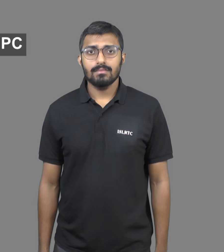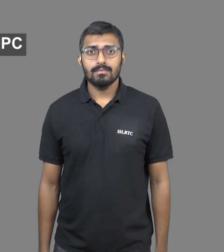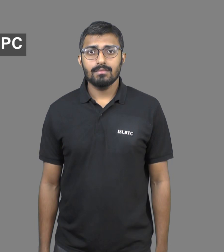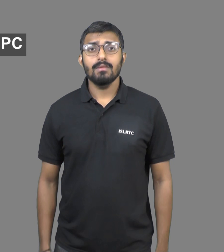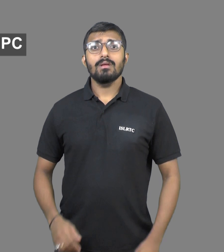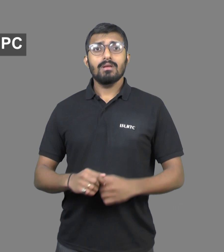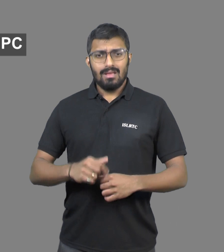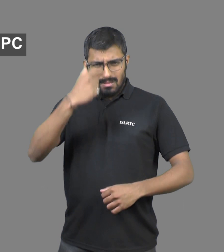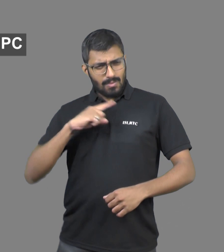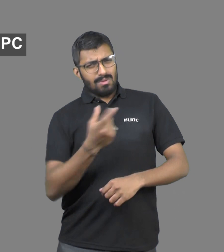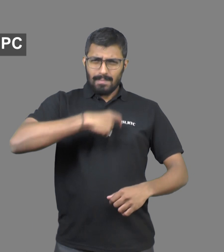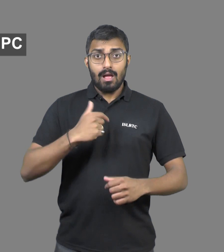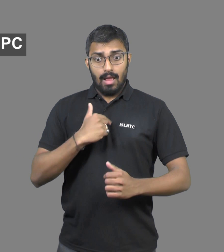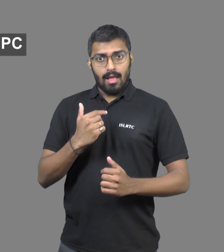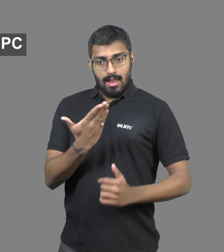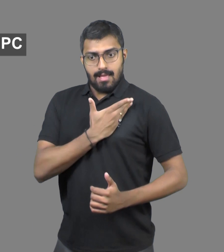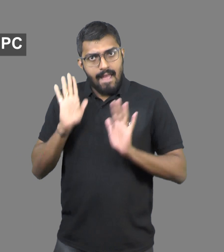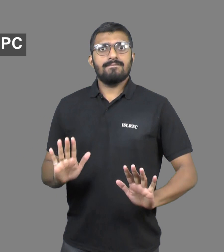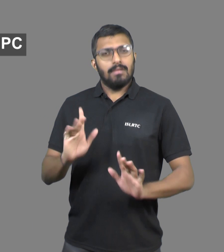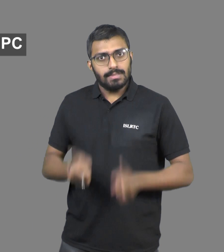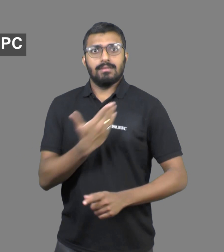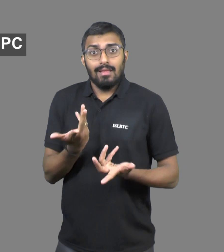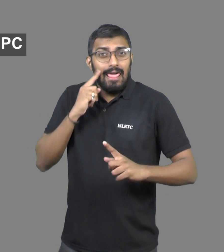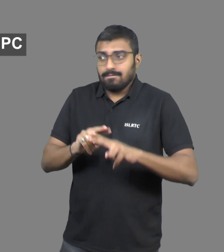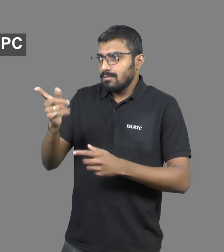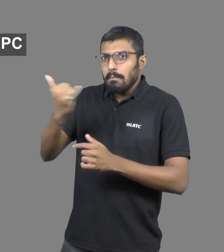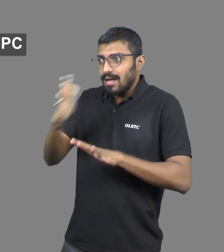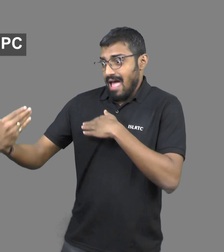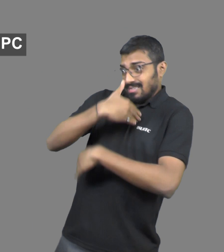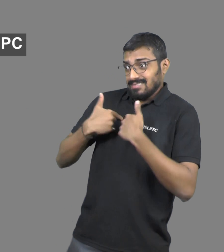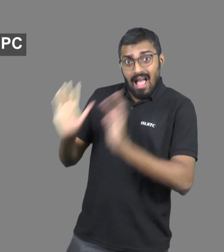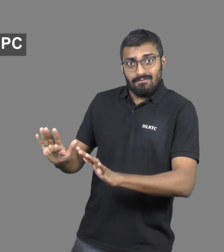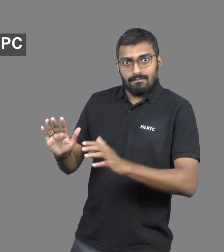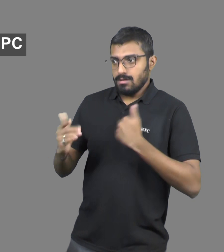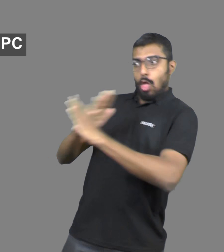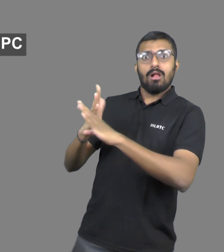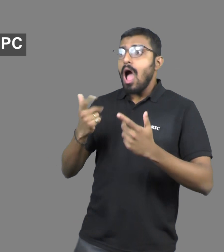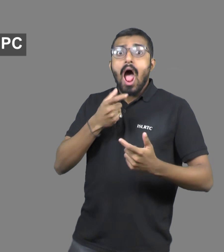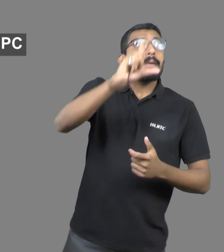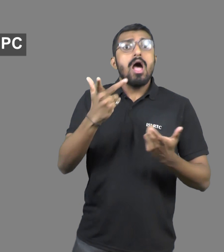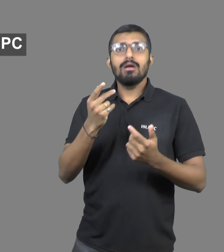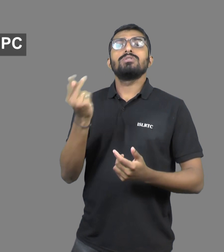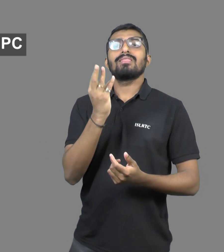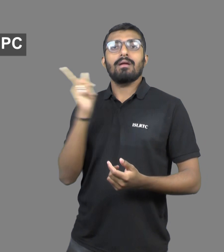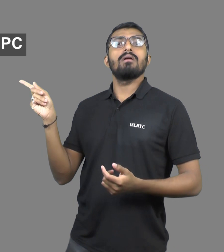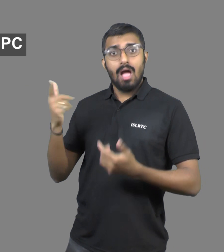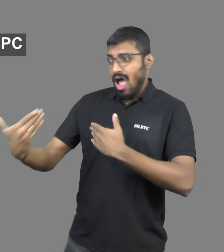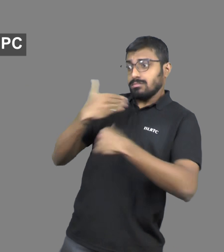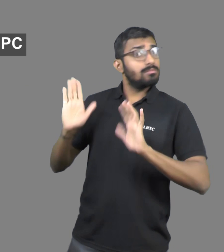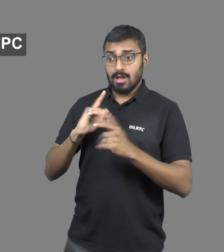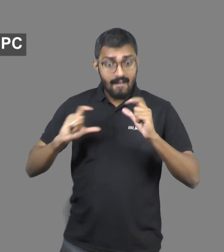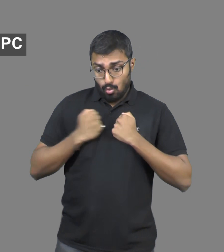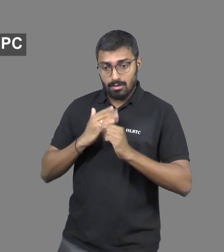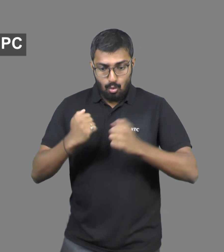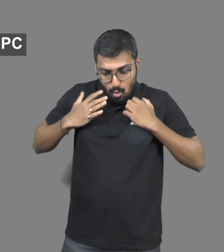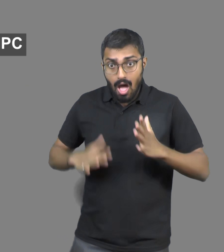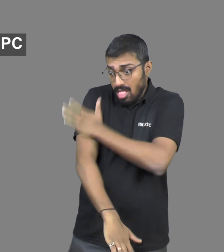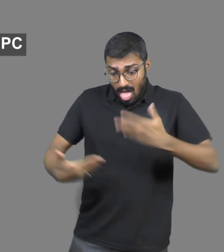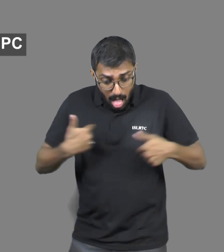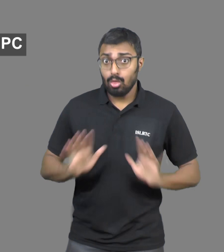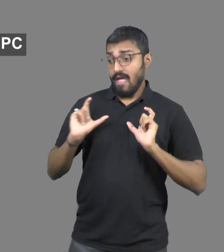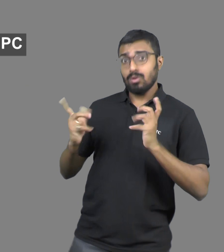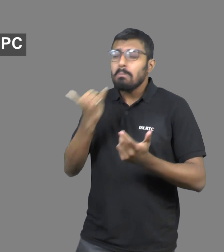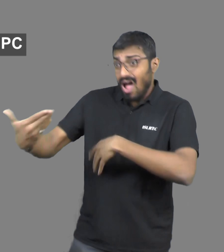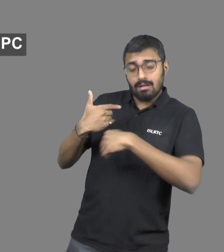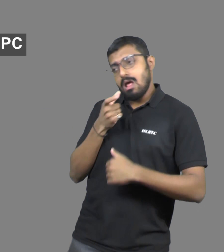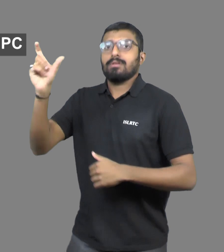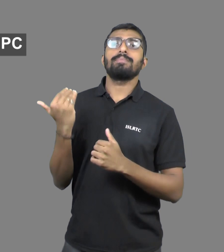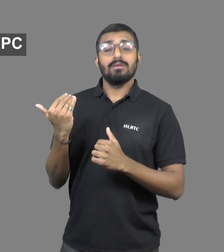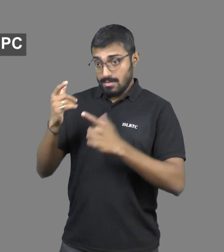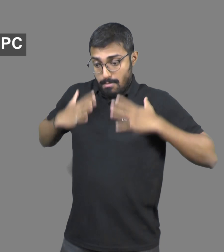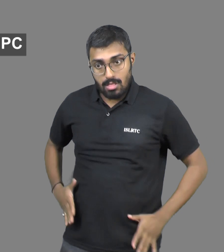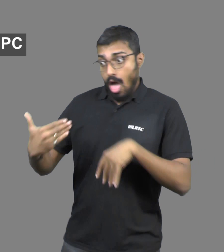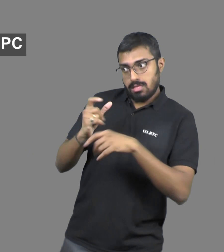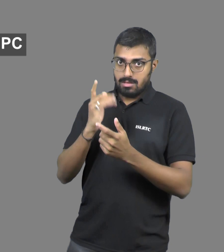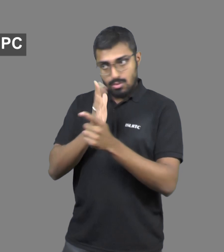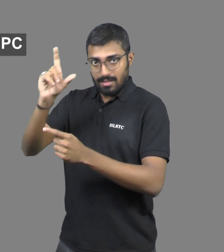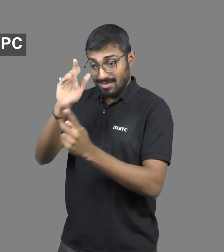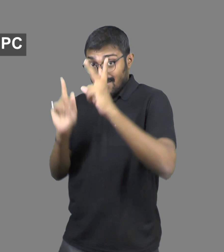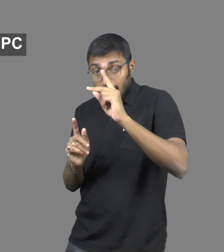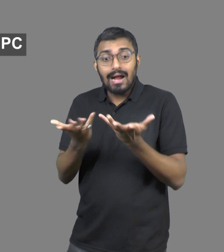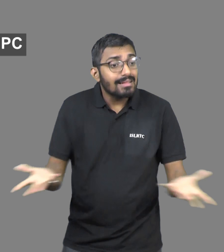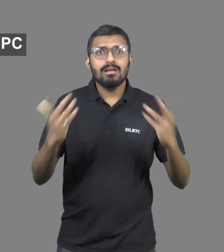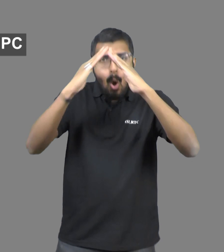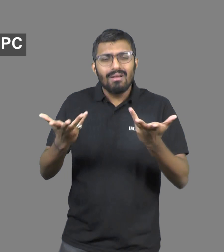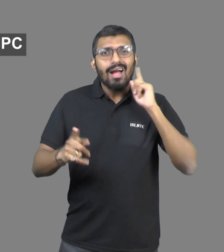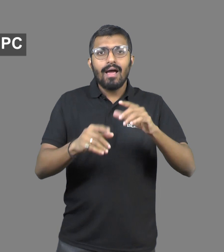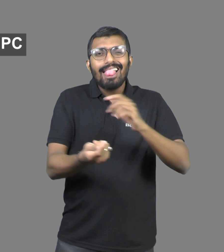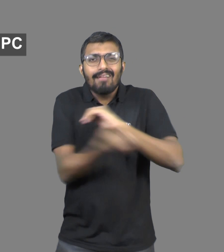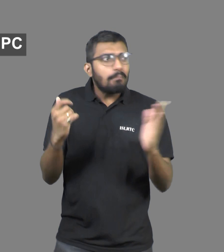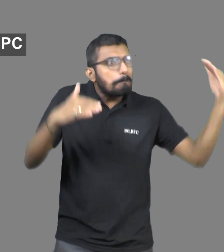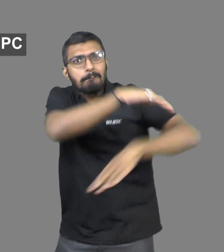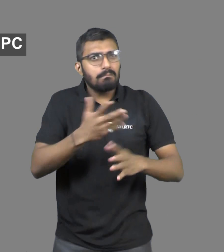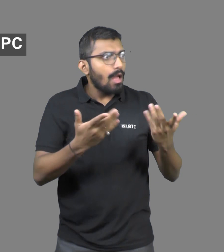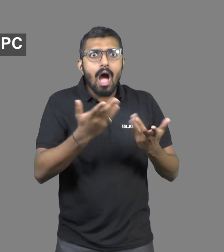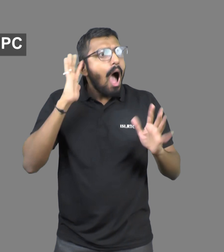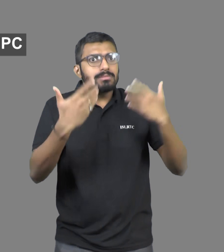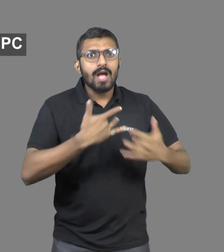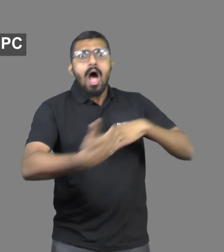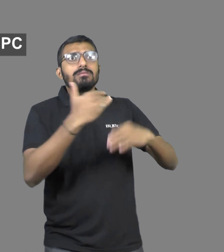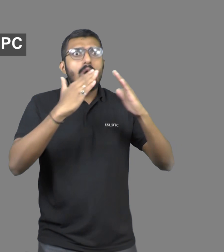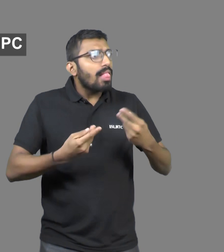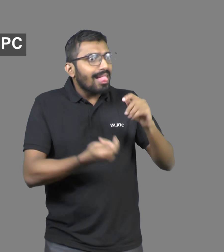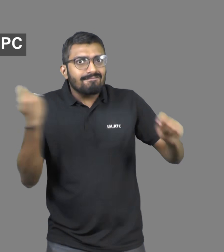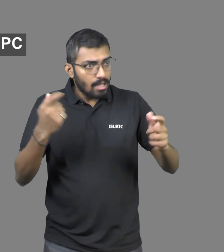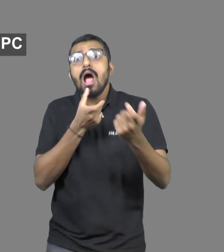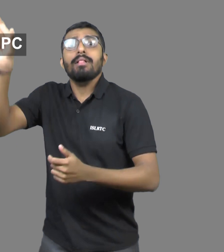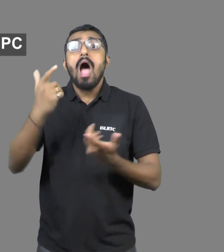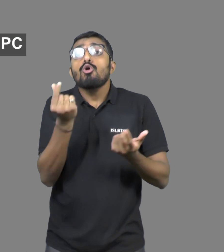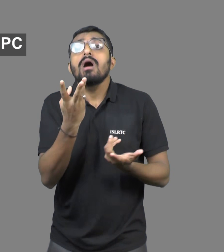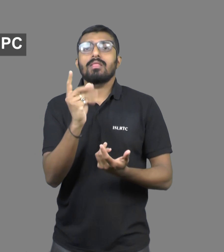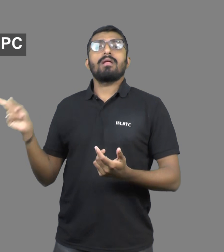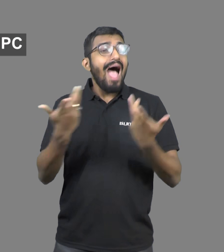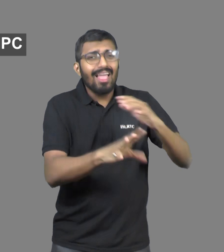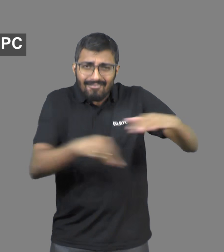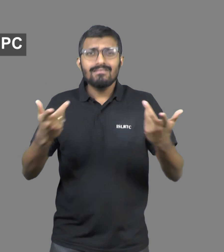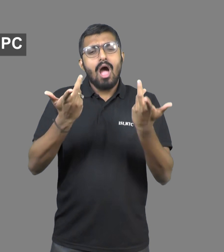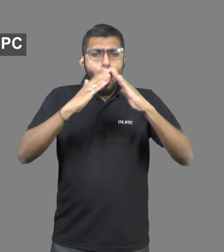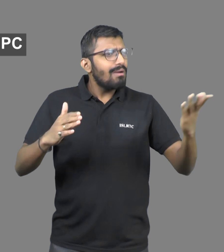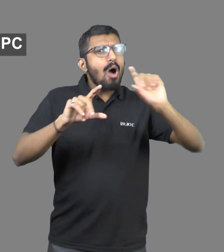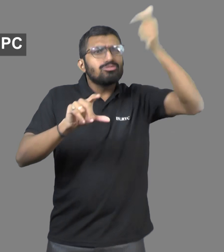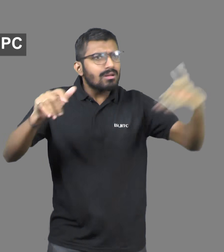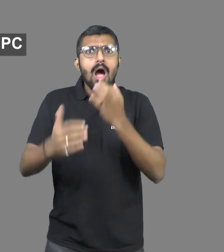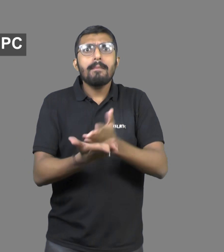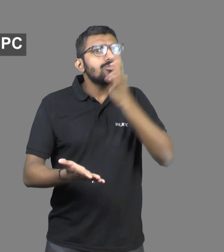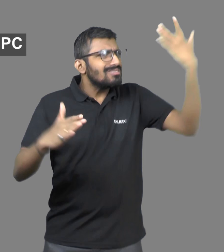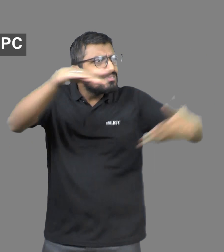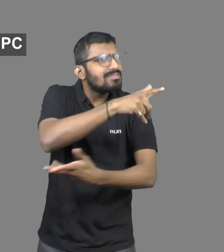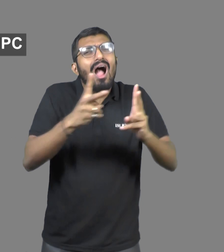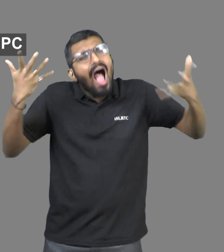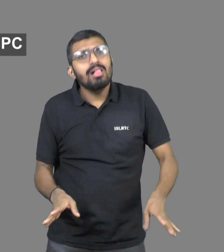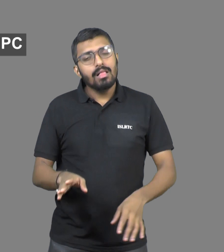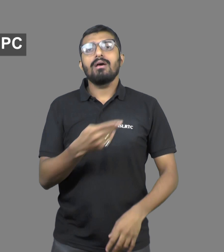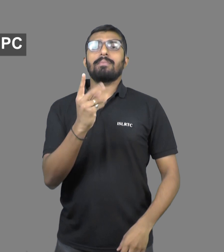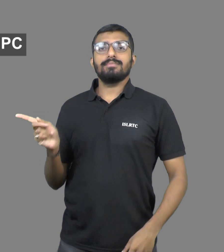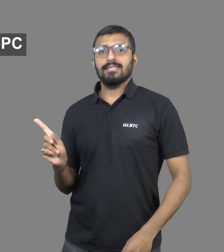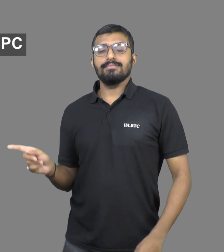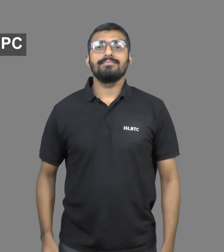Section 97 IPC